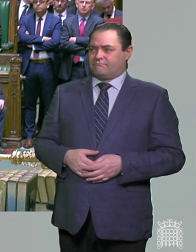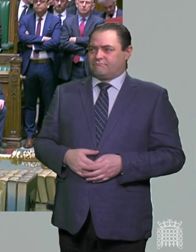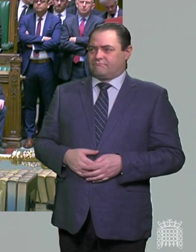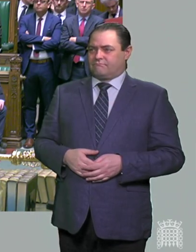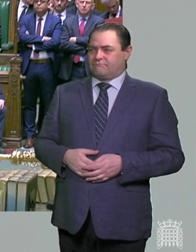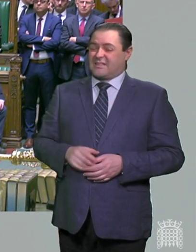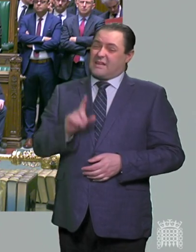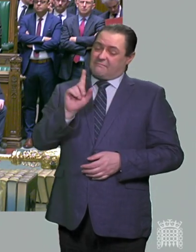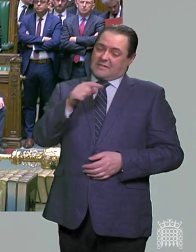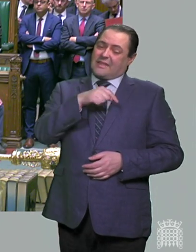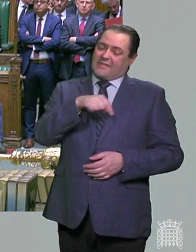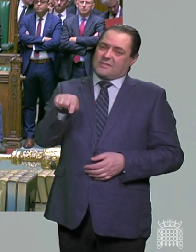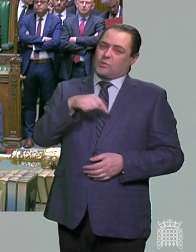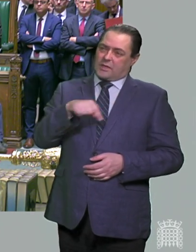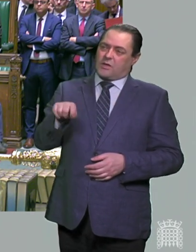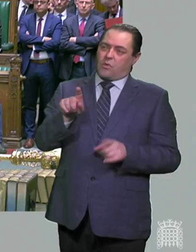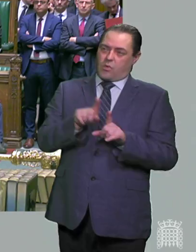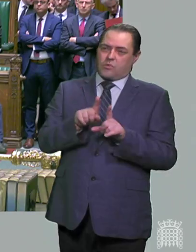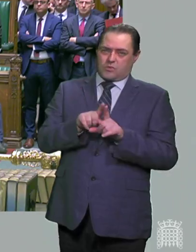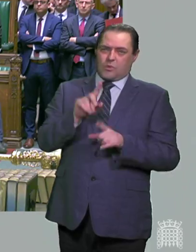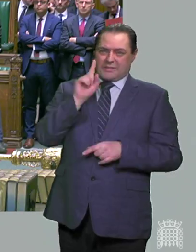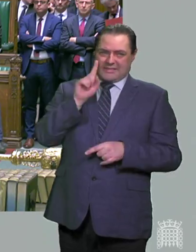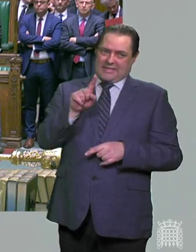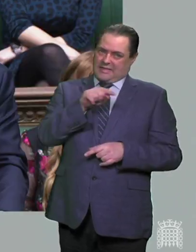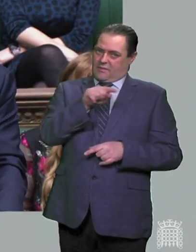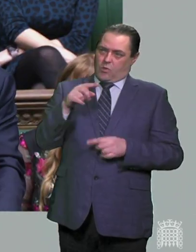But as we saw this week, those brave officers are being let down.